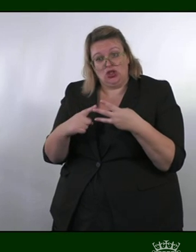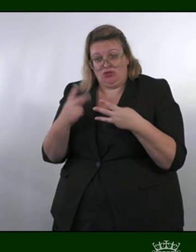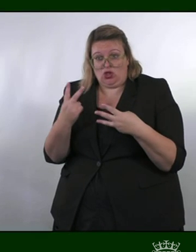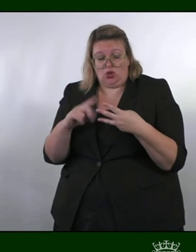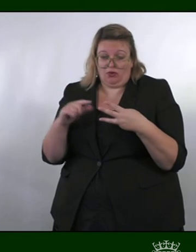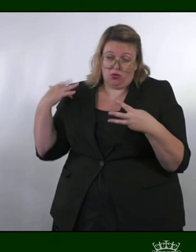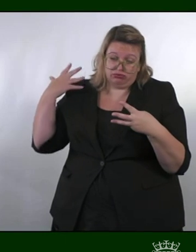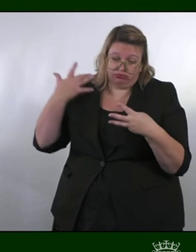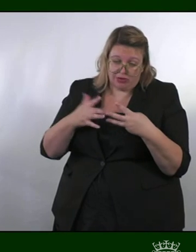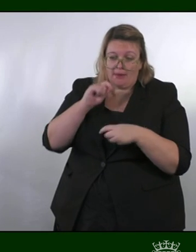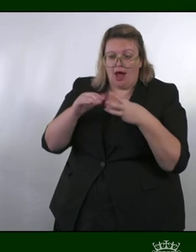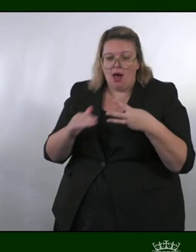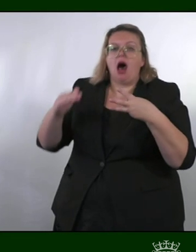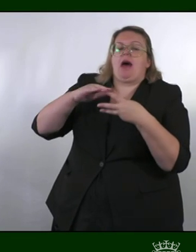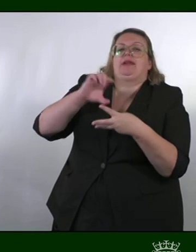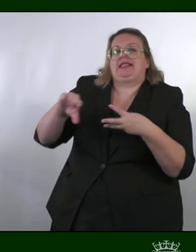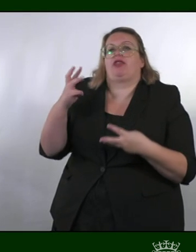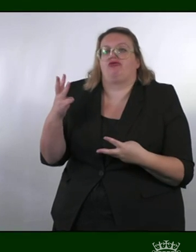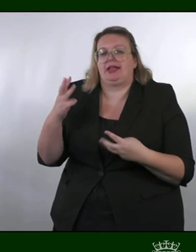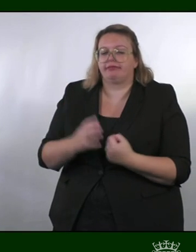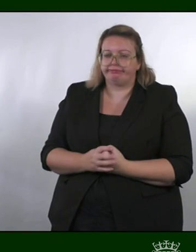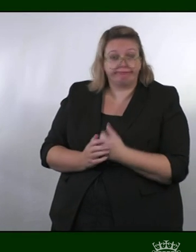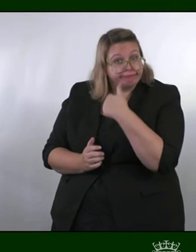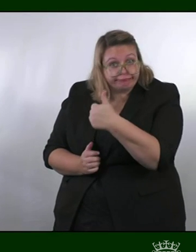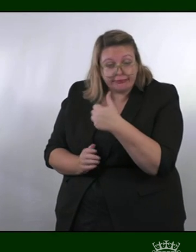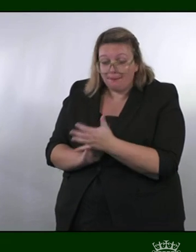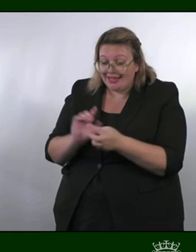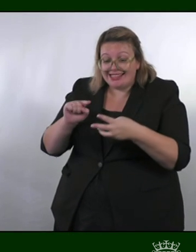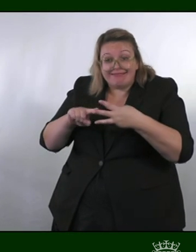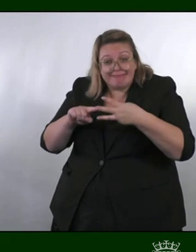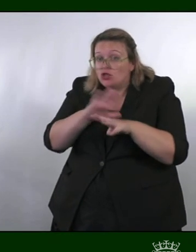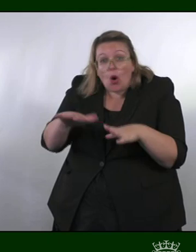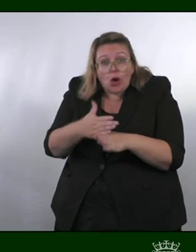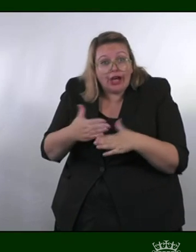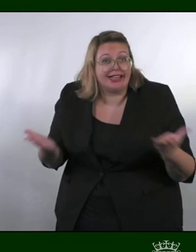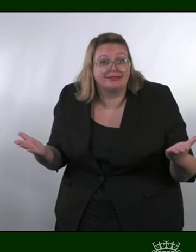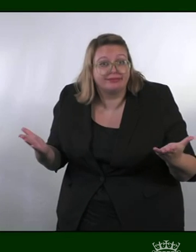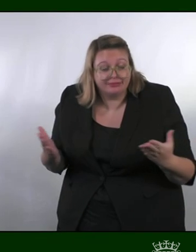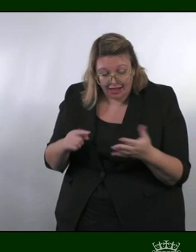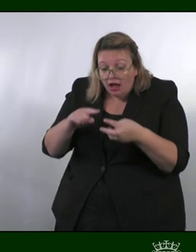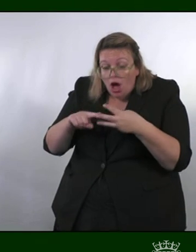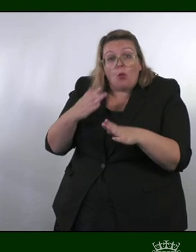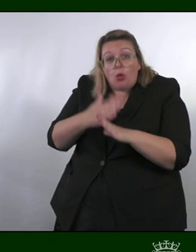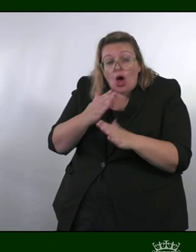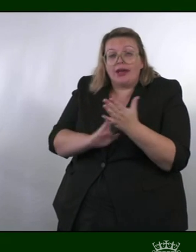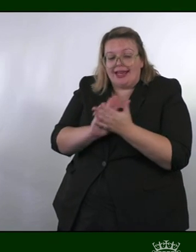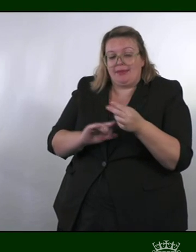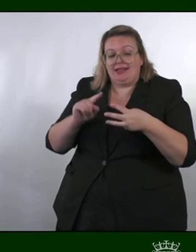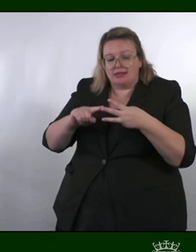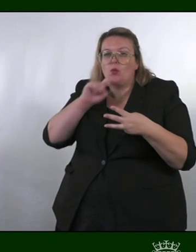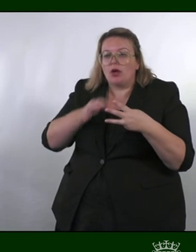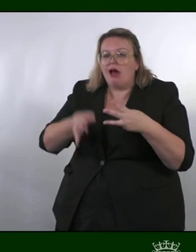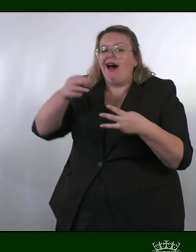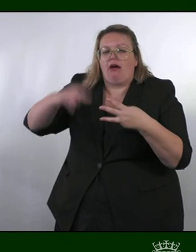If they are moving into tier 3, tier 2 has not worked, because if tier 2 had worked, they should be going into tier 1.